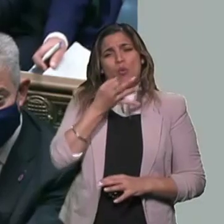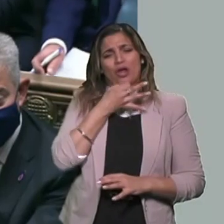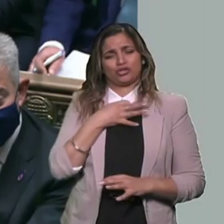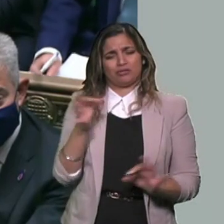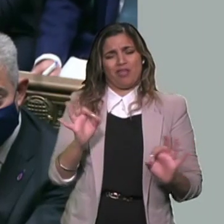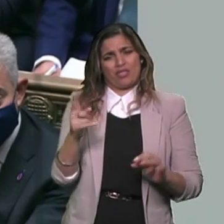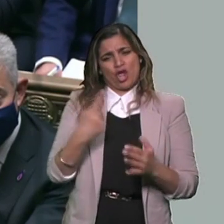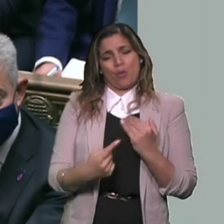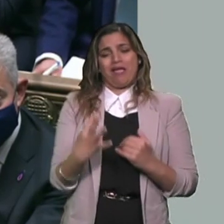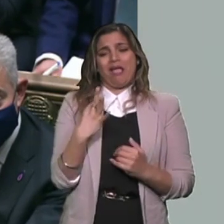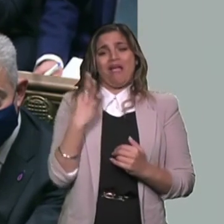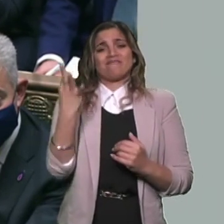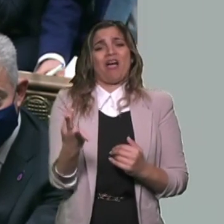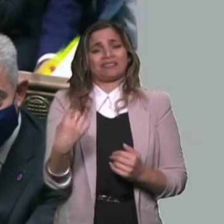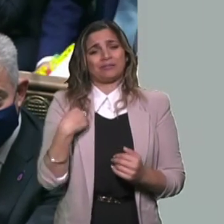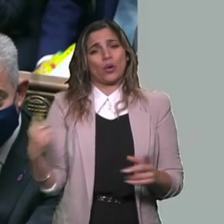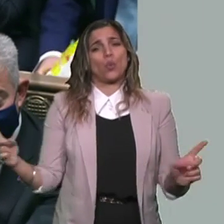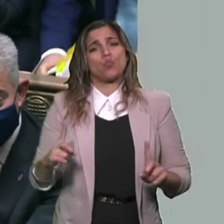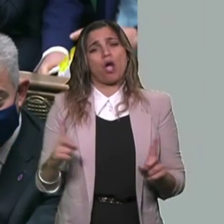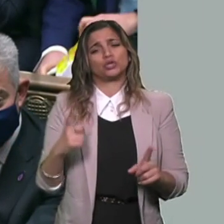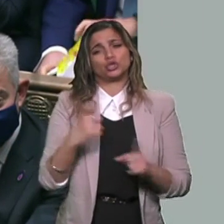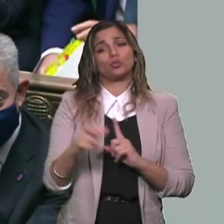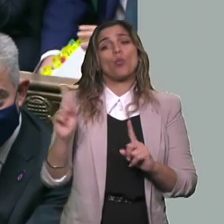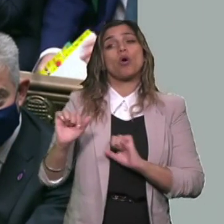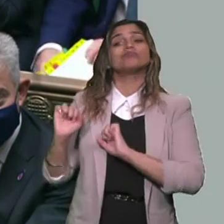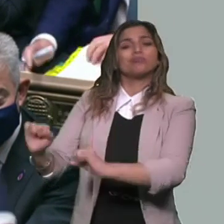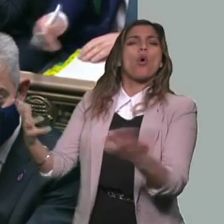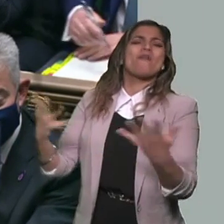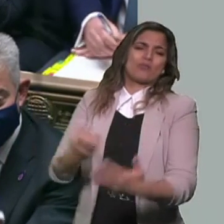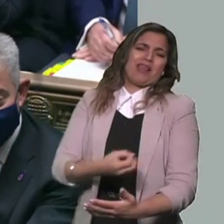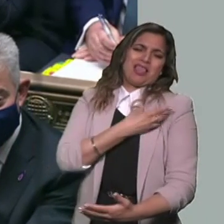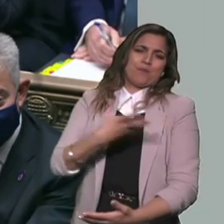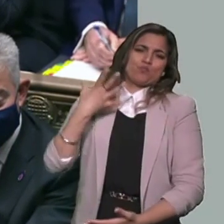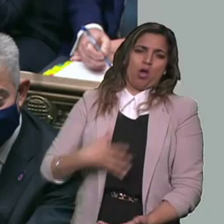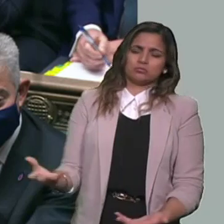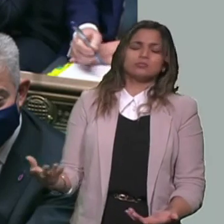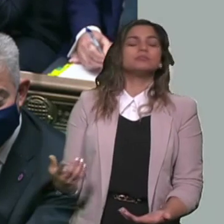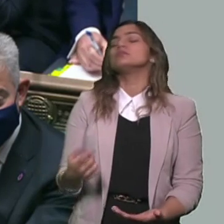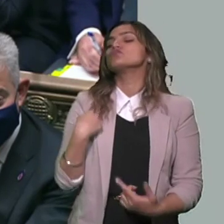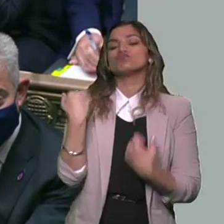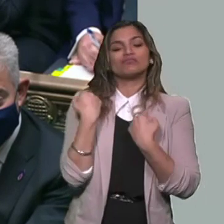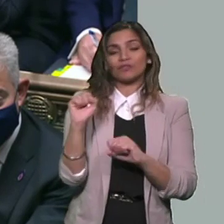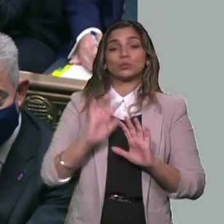There was an invitation for me to do what of course the Labour party wants me to do, but I am not going to do it.